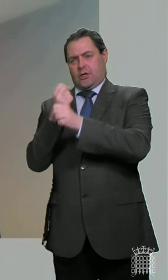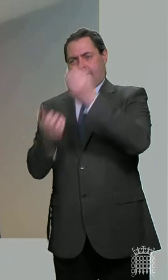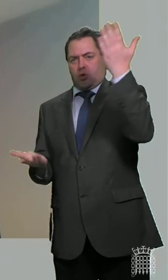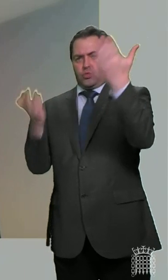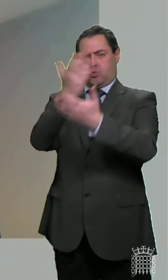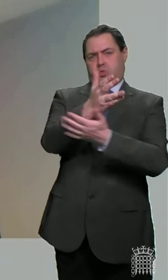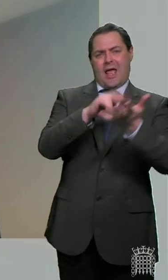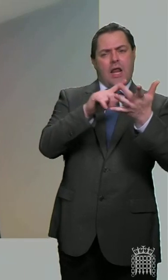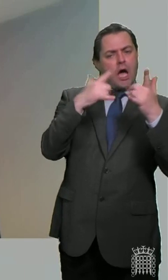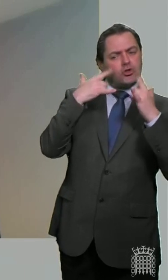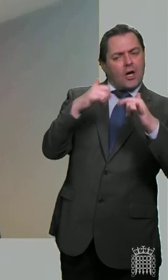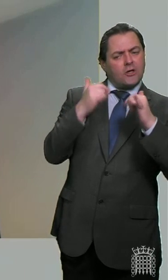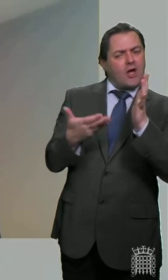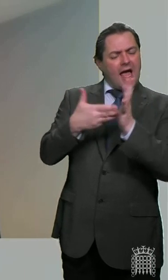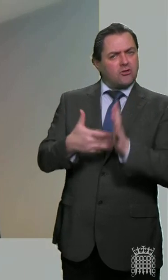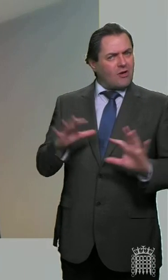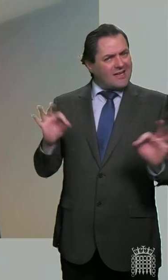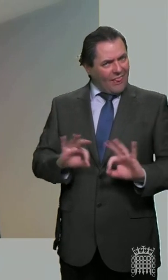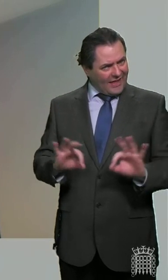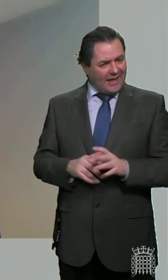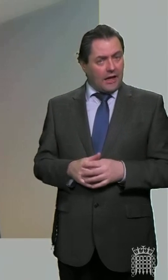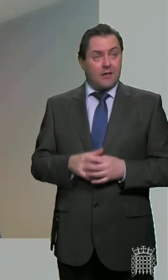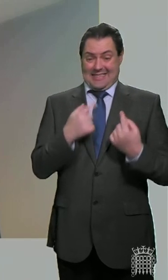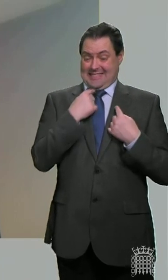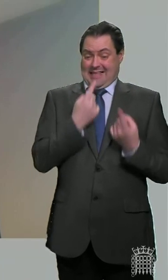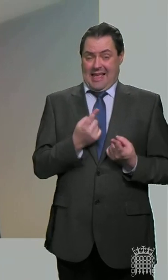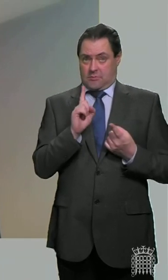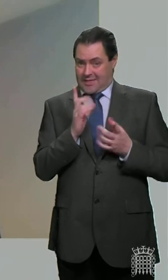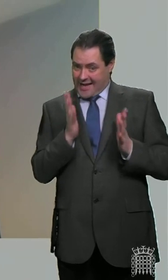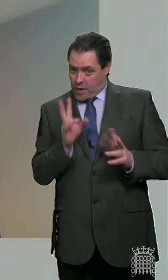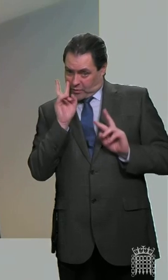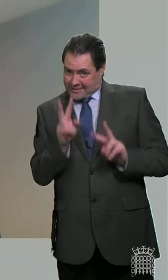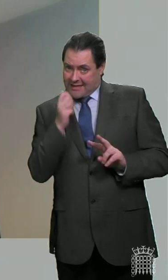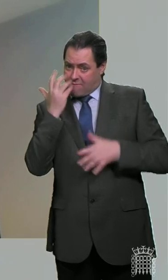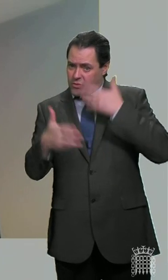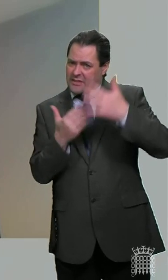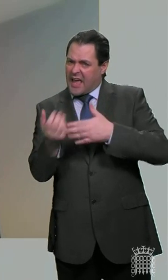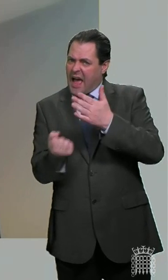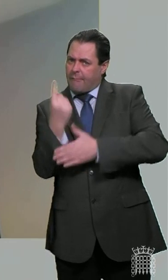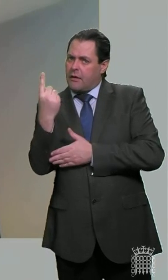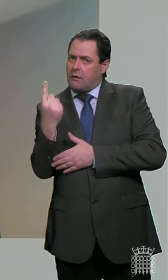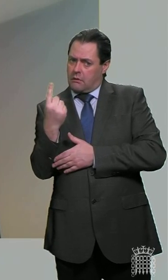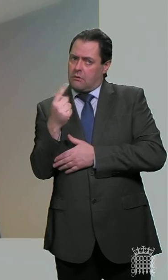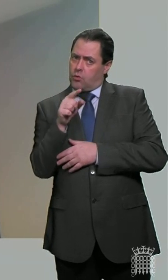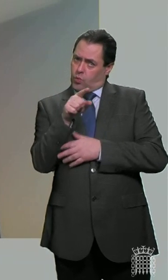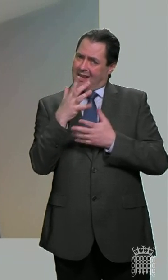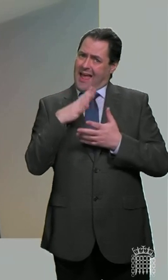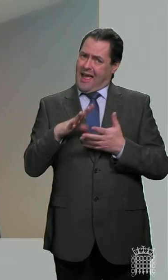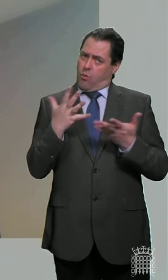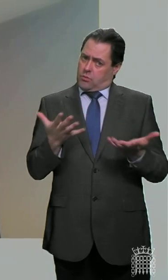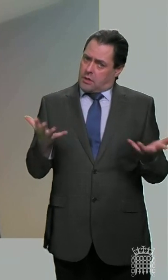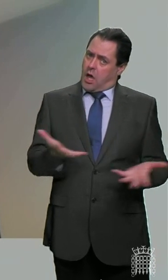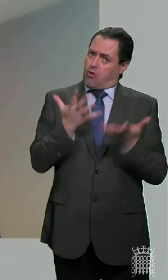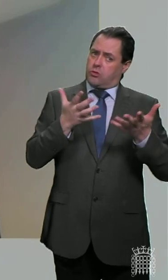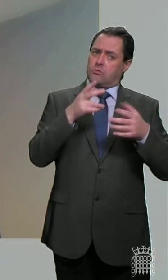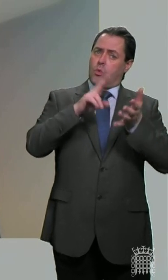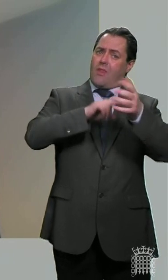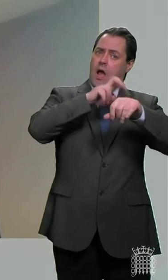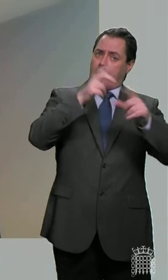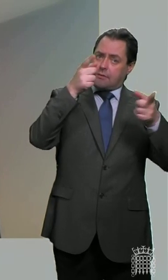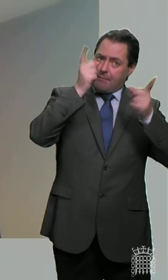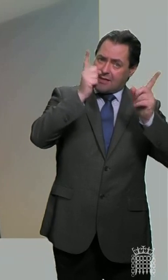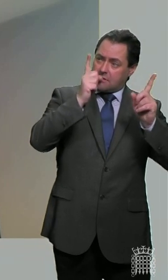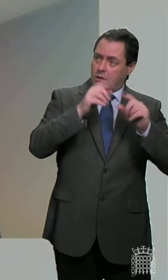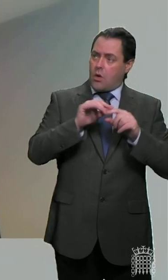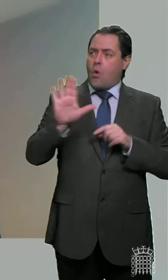While this has proven more challenging to deliver in practice, would you wish to take this opportunity to encourage Ministers in Northern Ireland to do all they can—